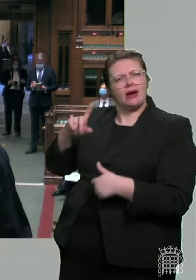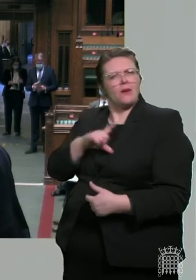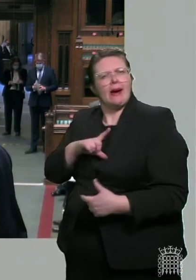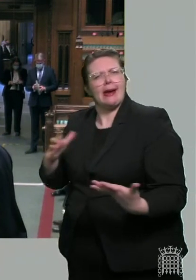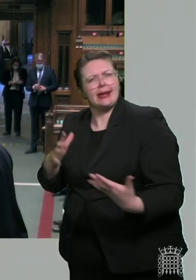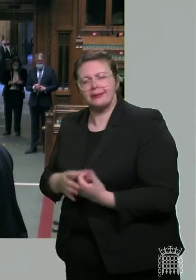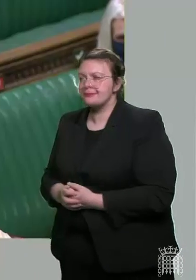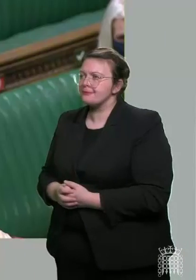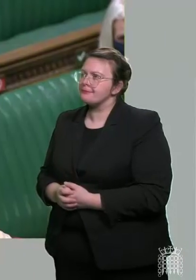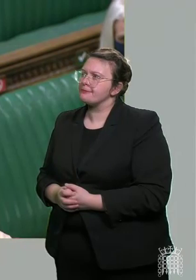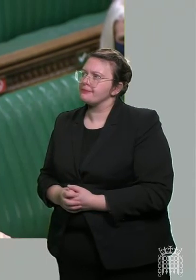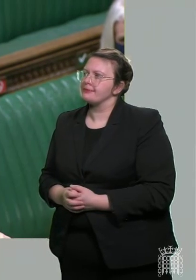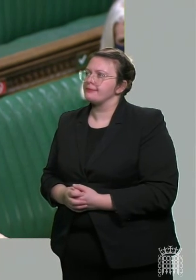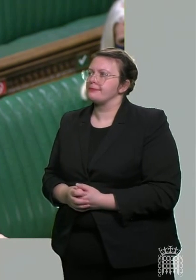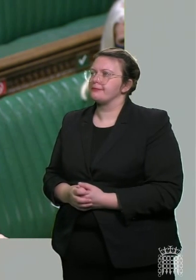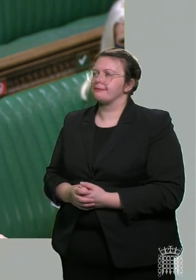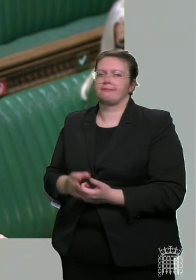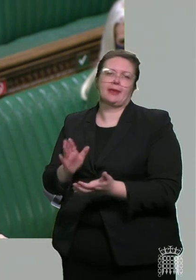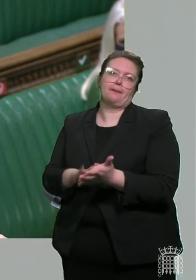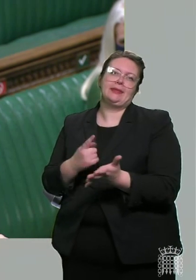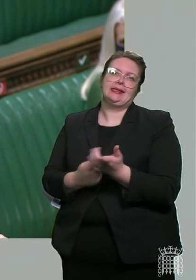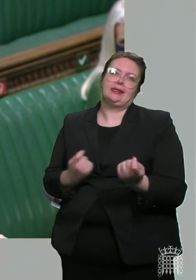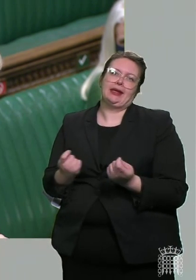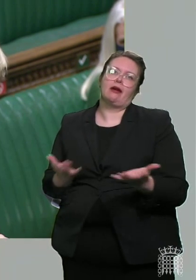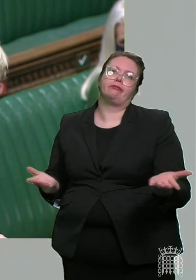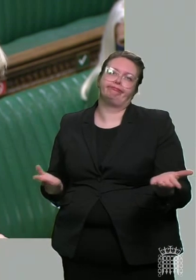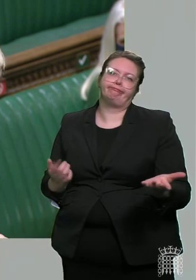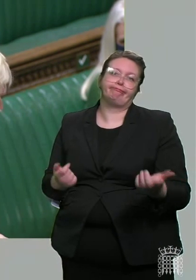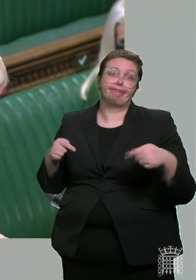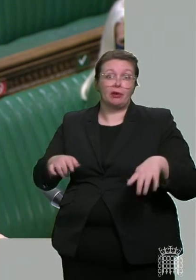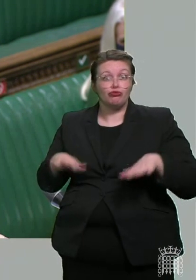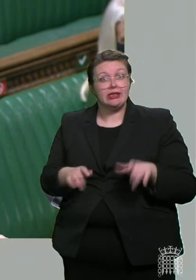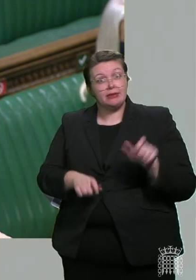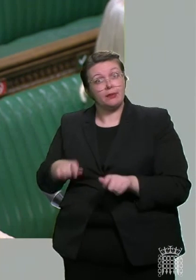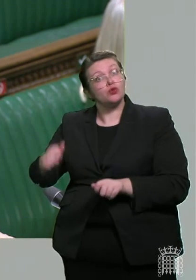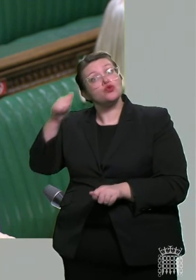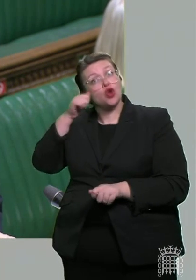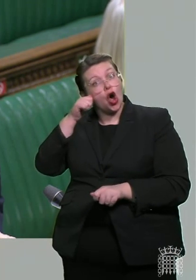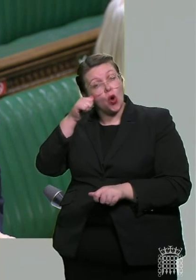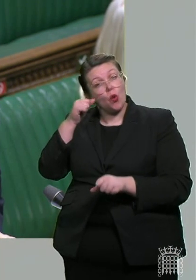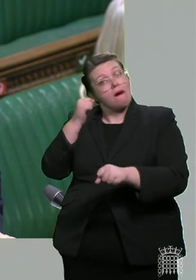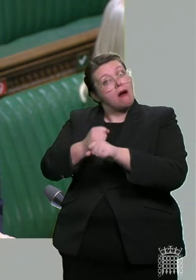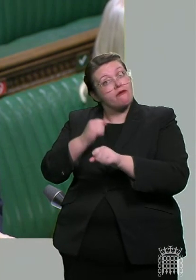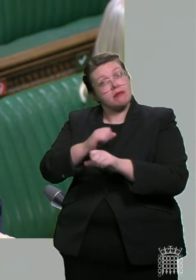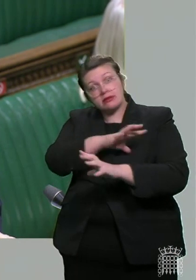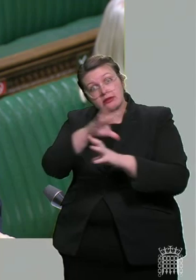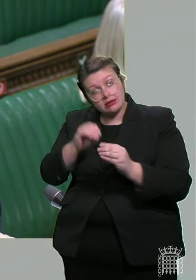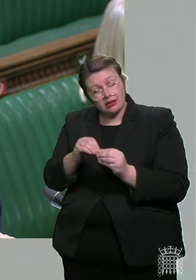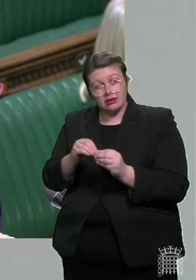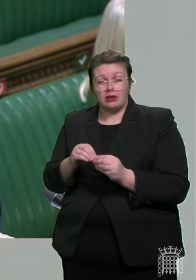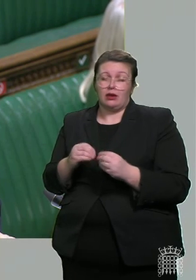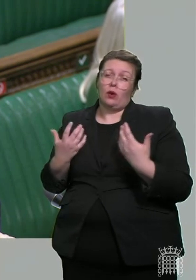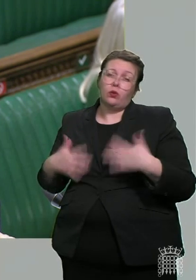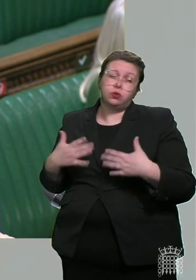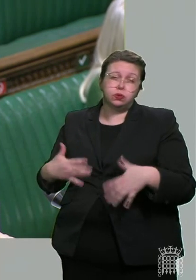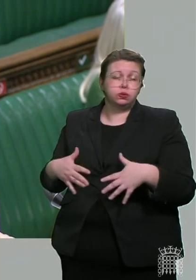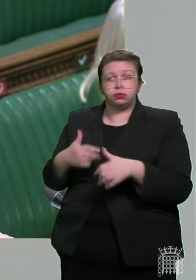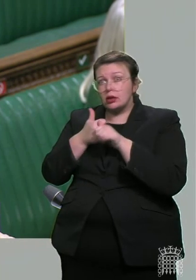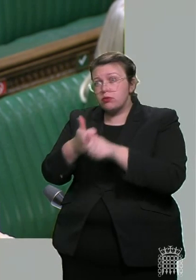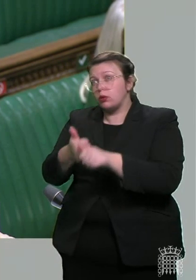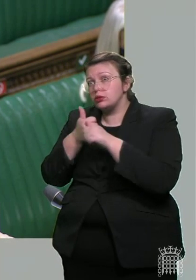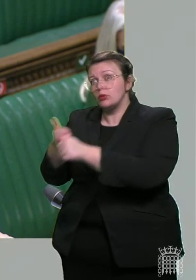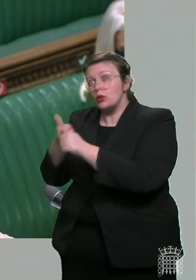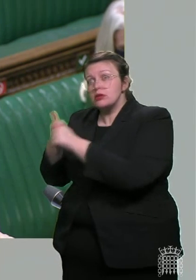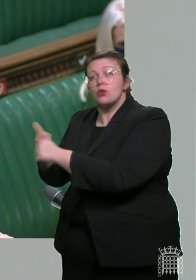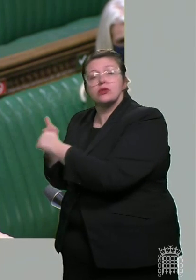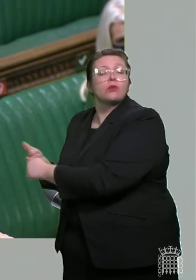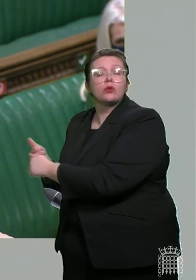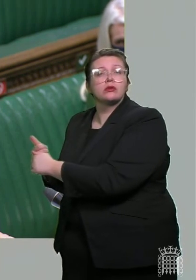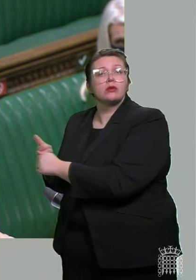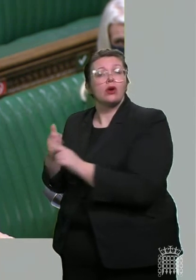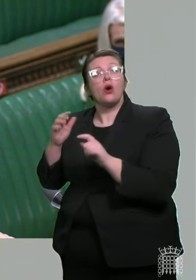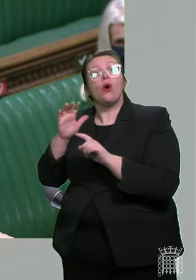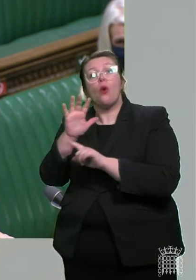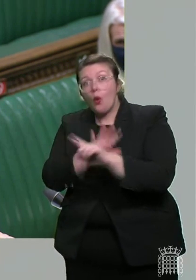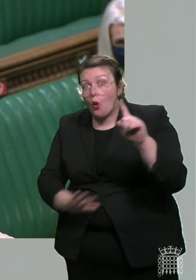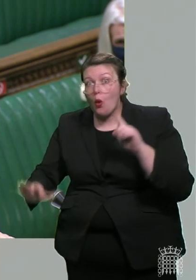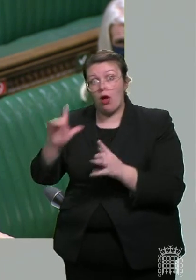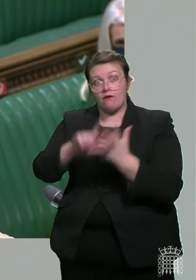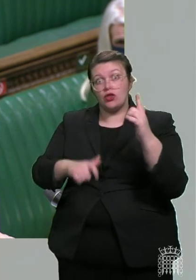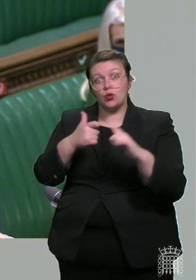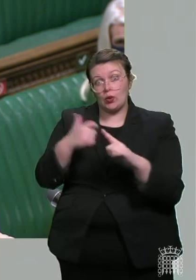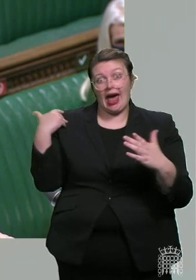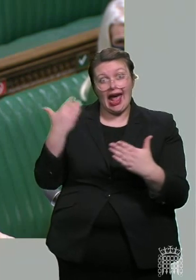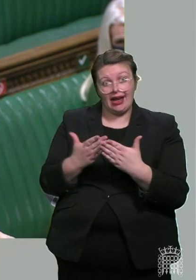I think most people in this country will know that the Government have given £280 billion to support the people, the economy, the livelihoods and the businesses up and down the whole of the United Kingdom.